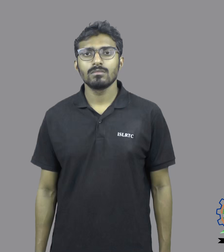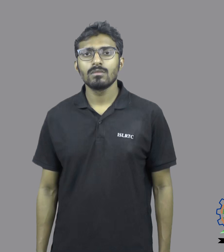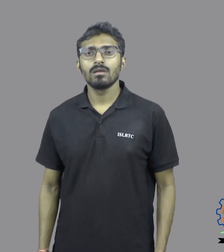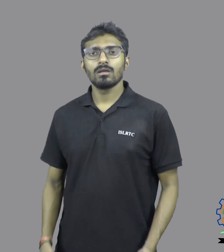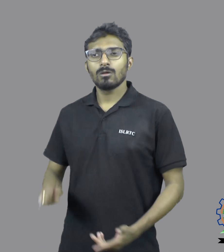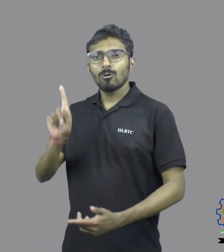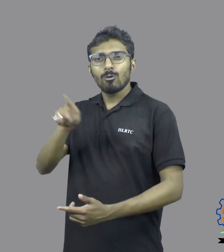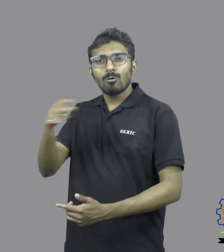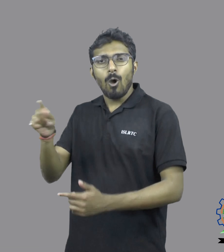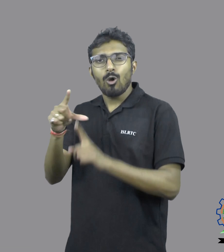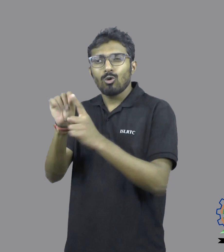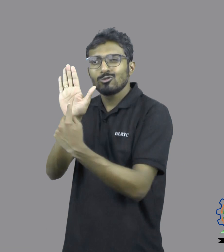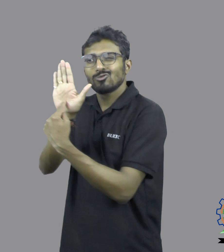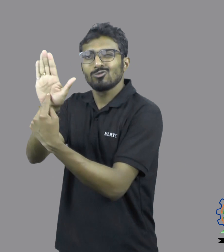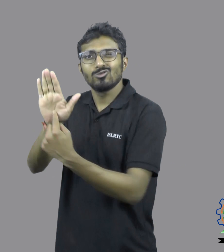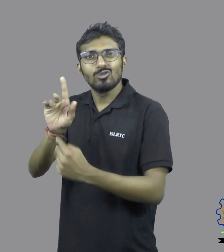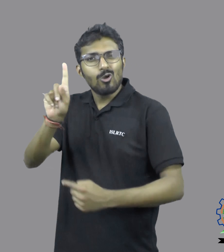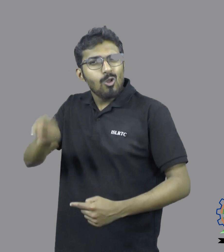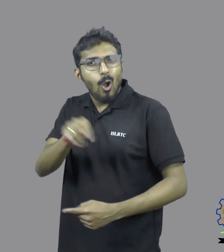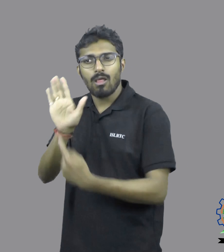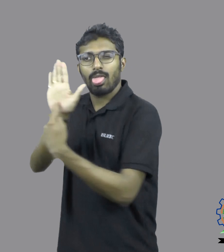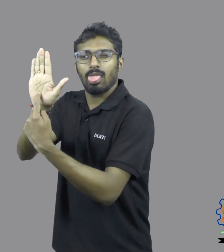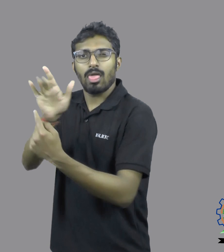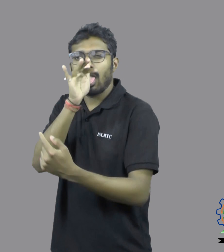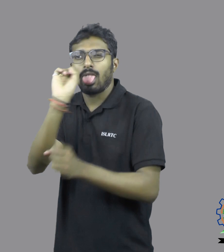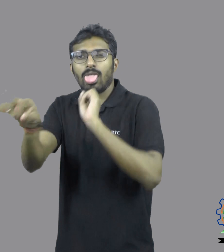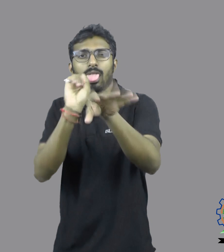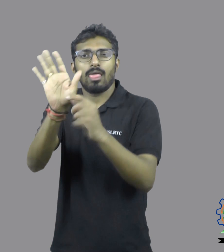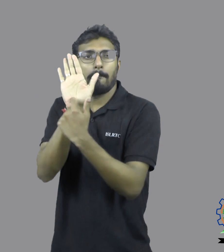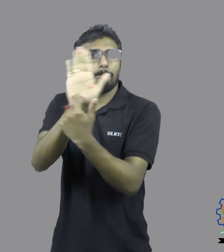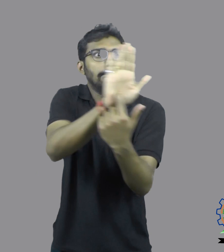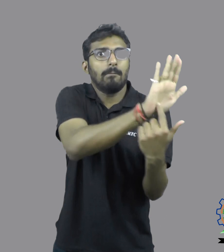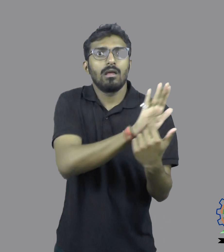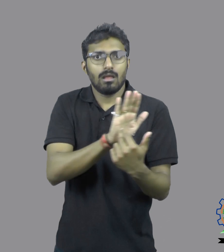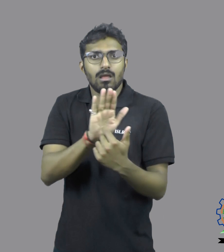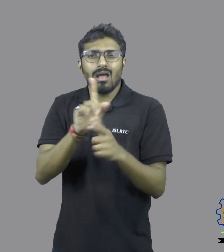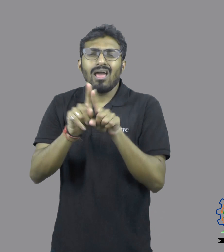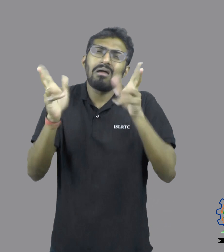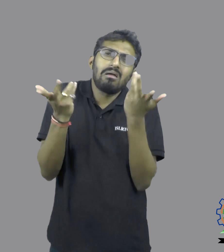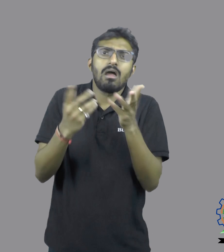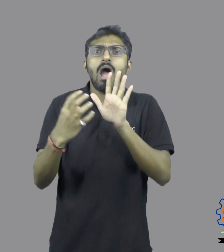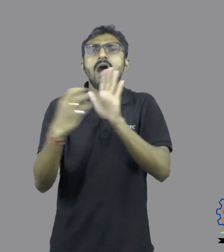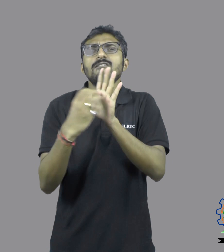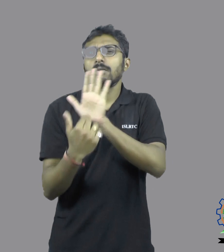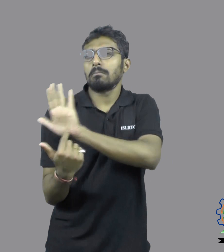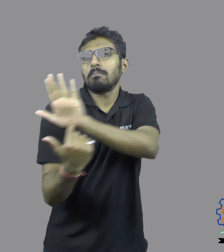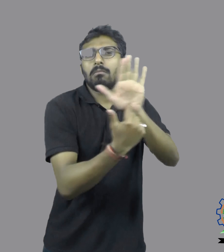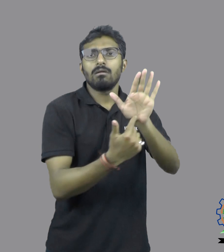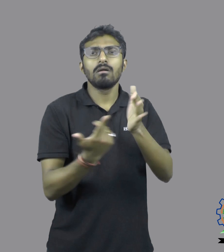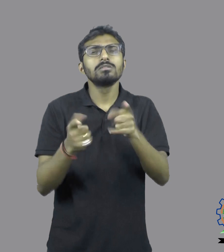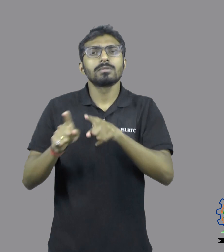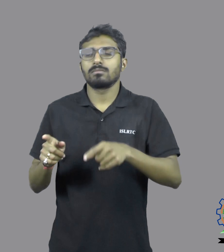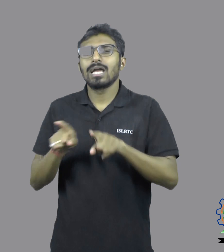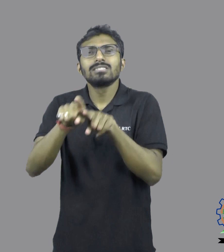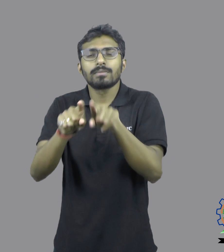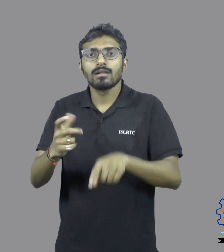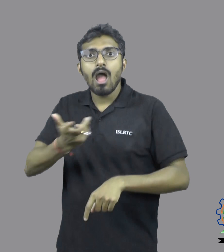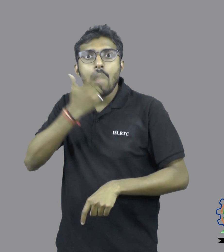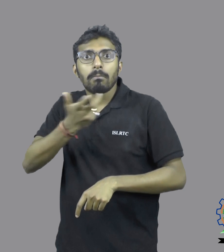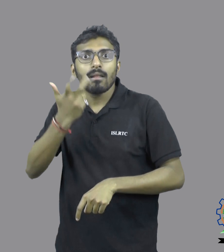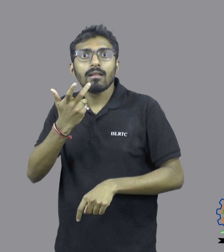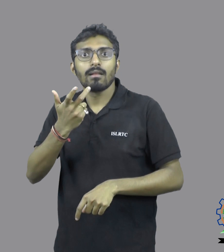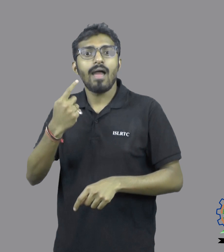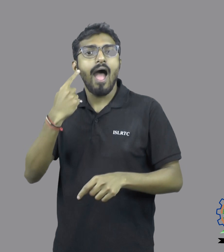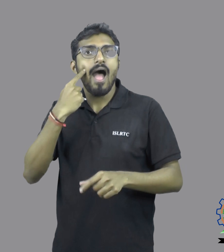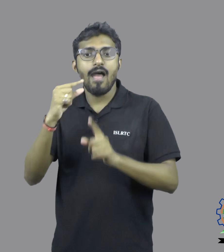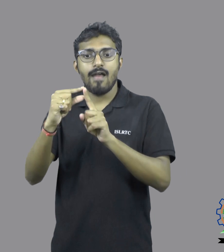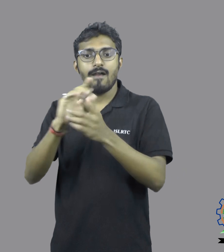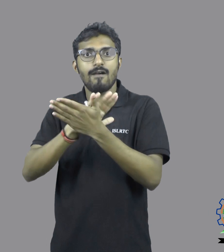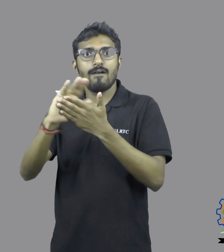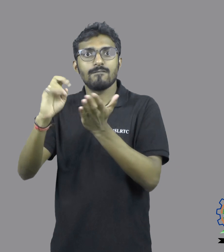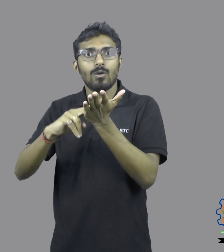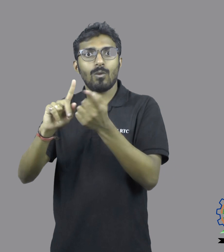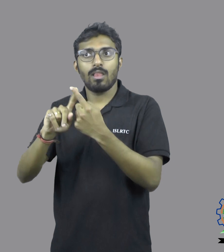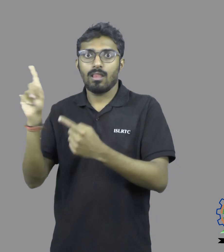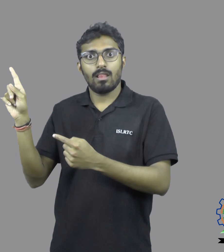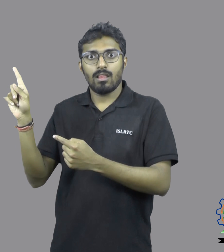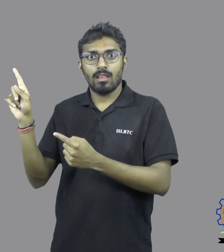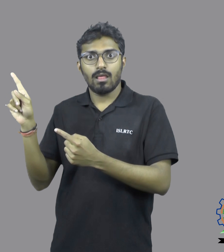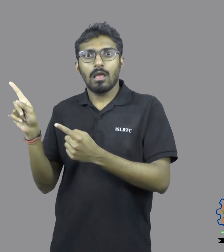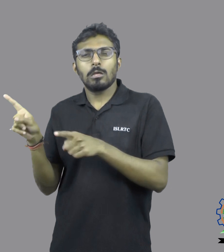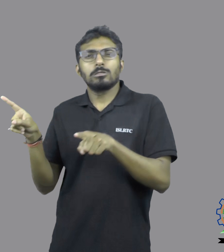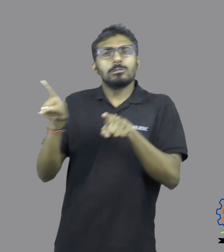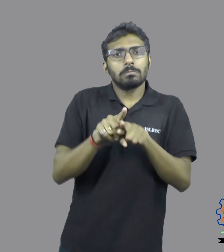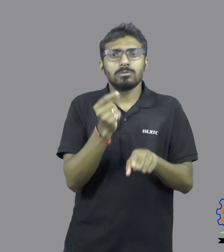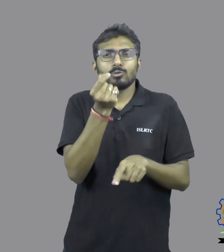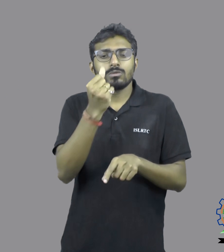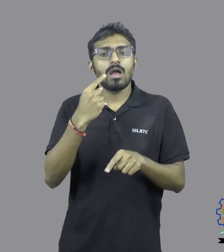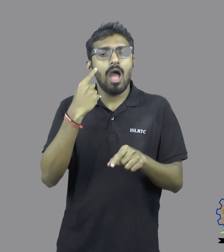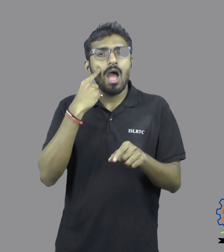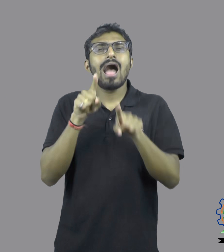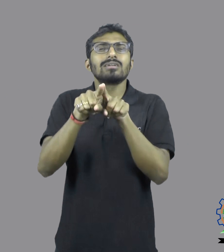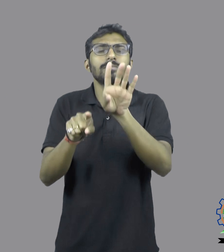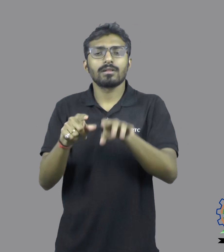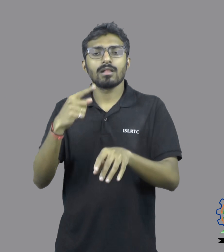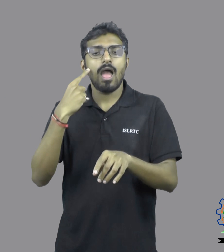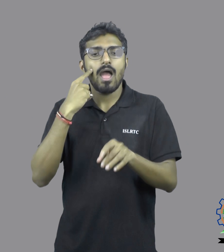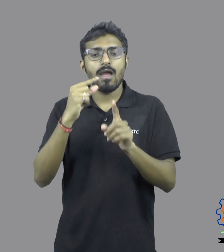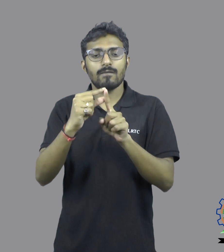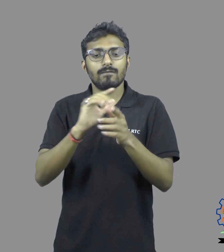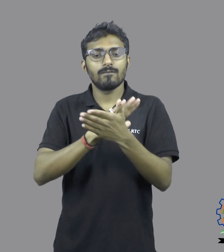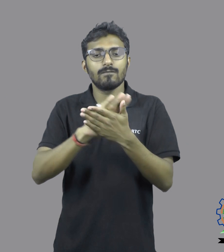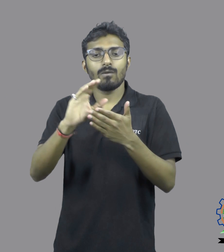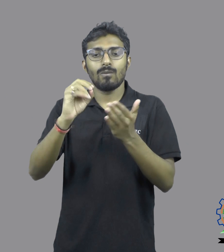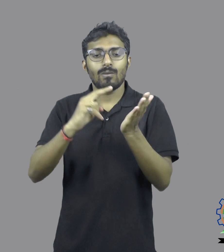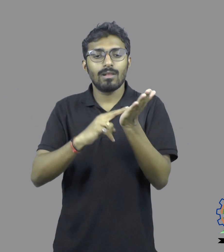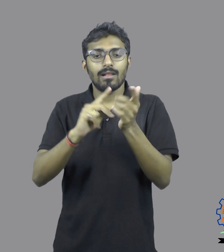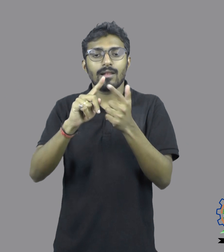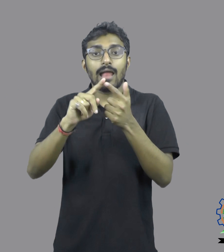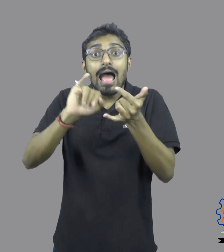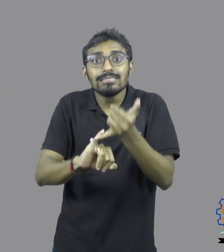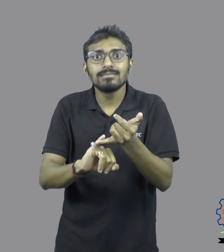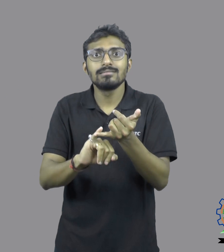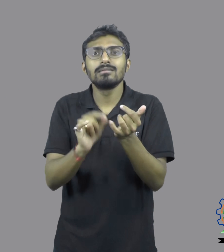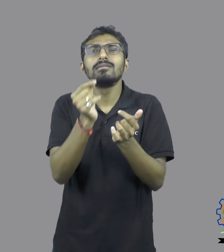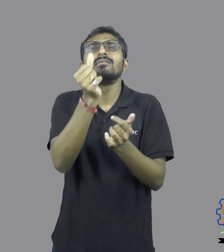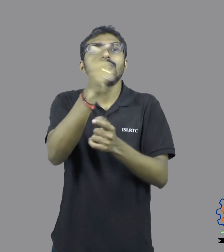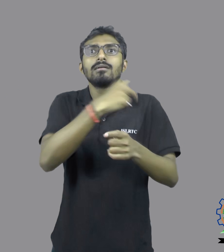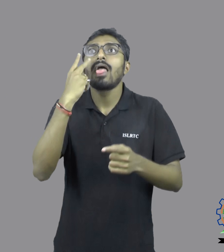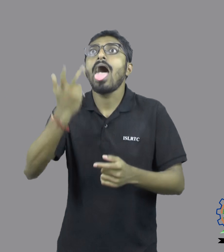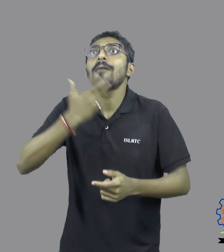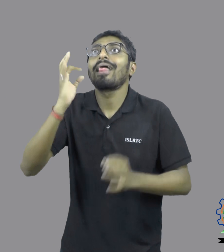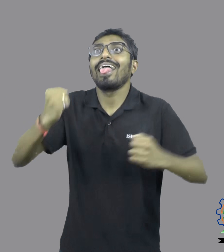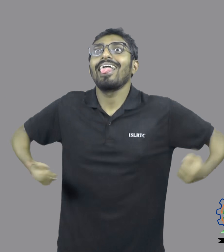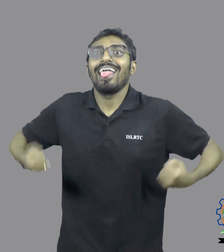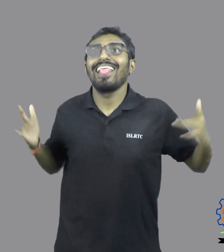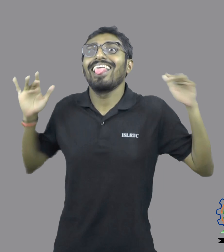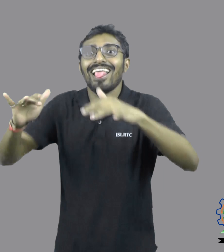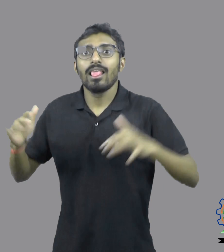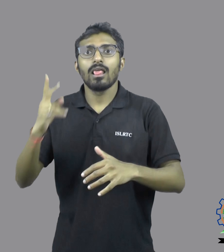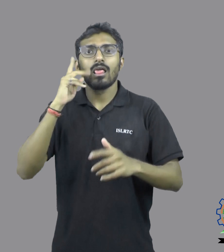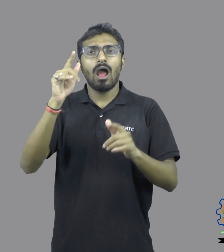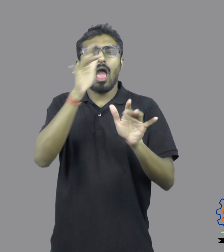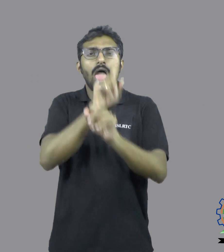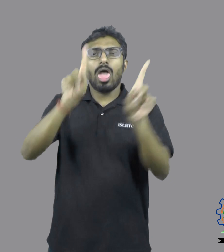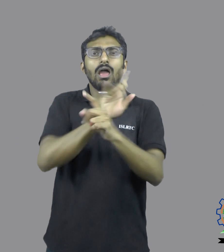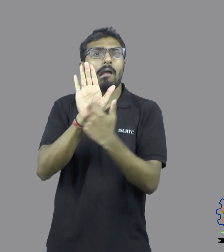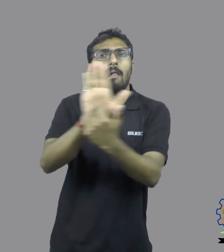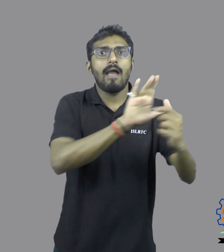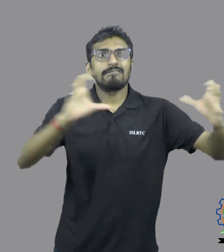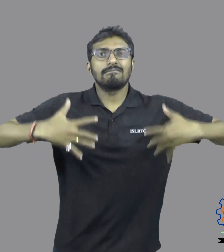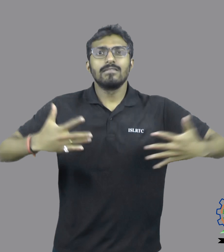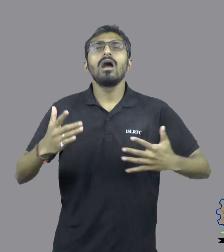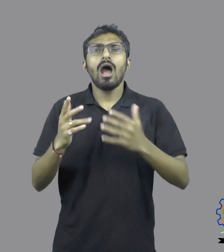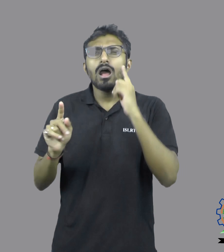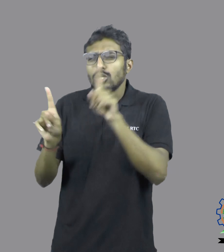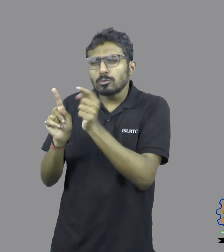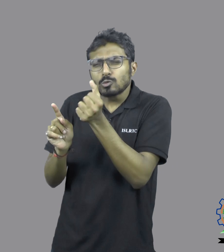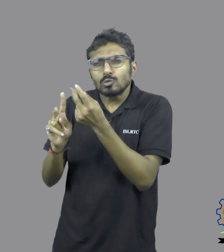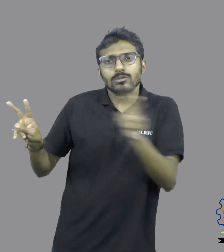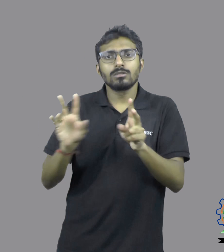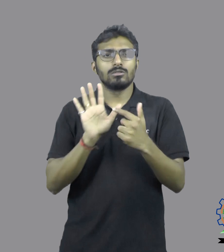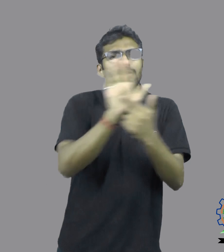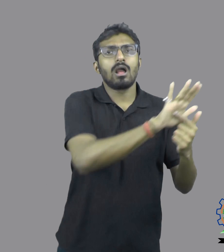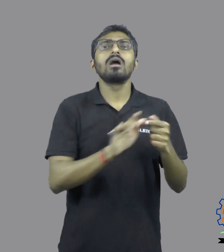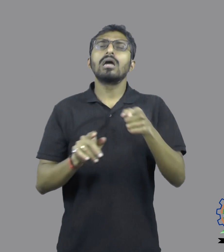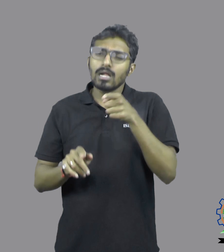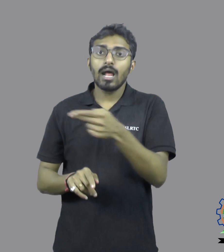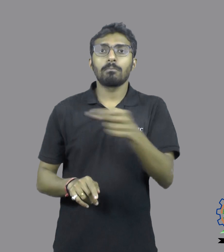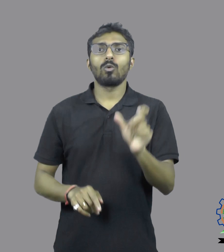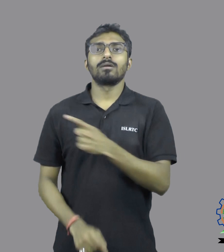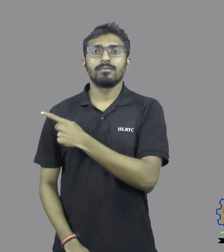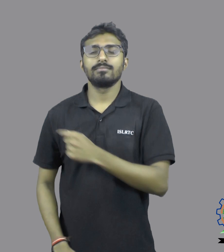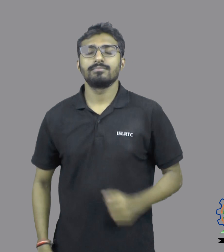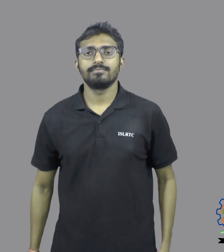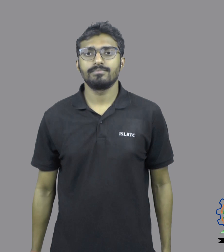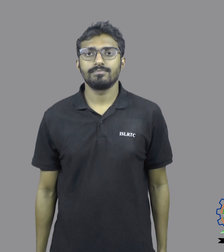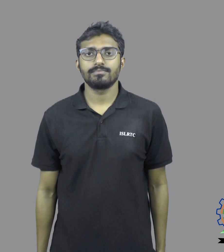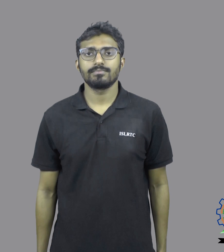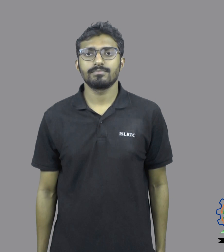Misbranding